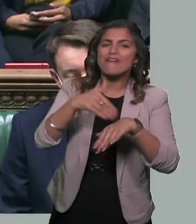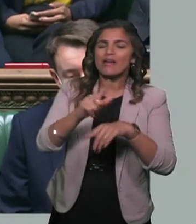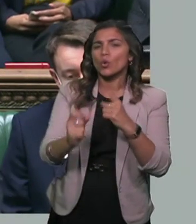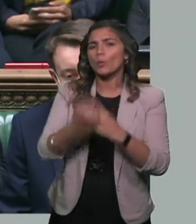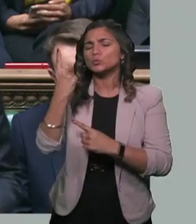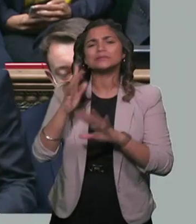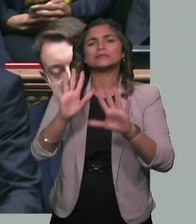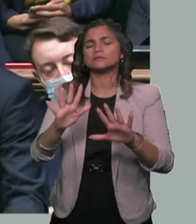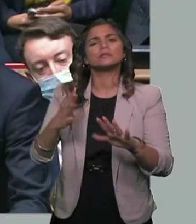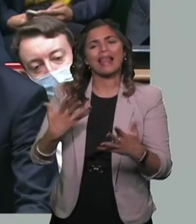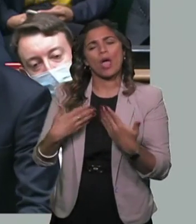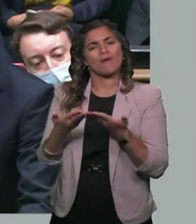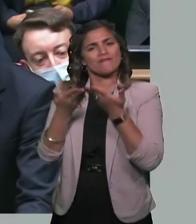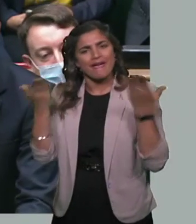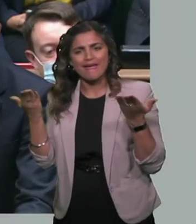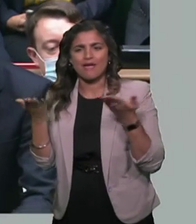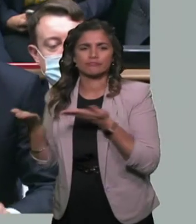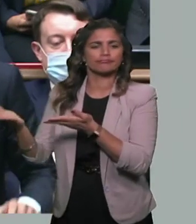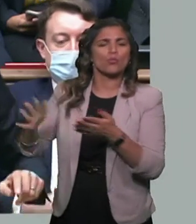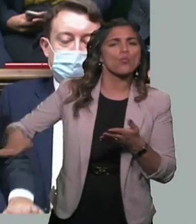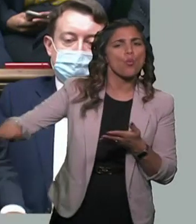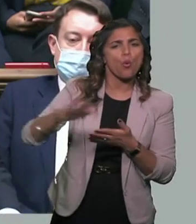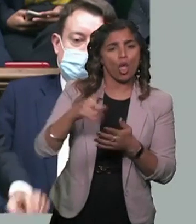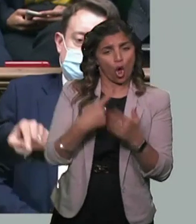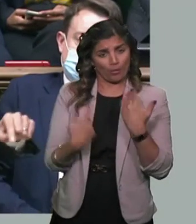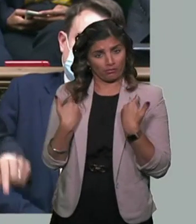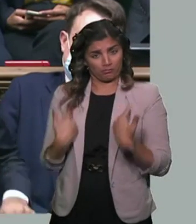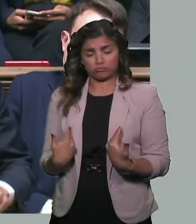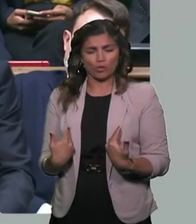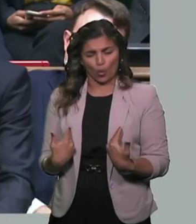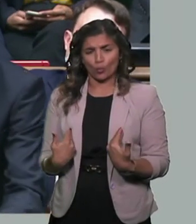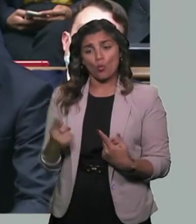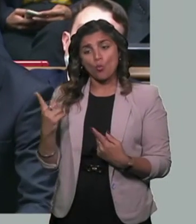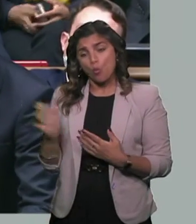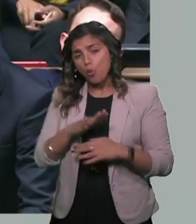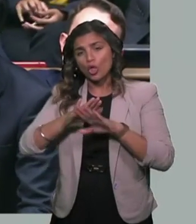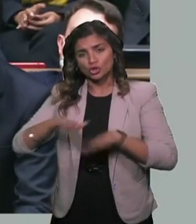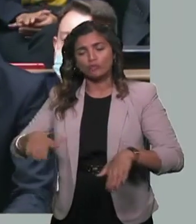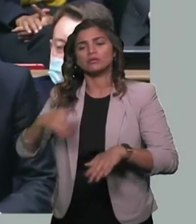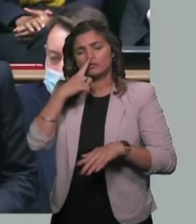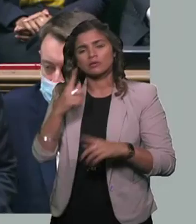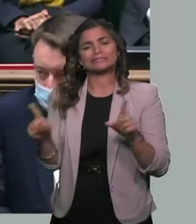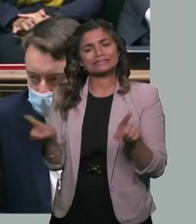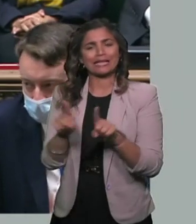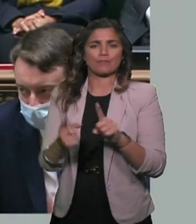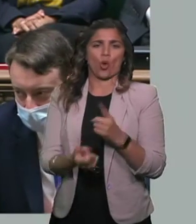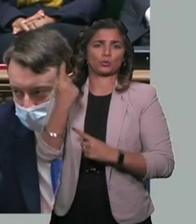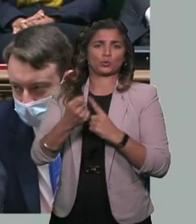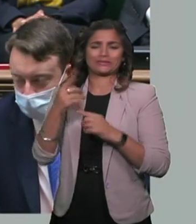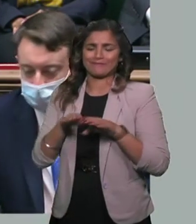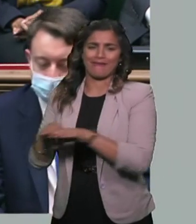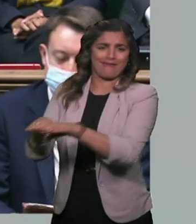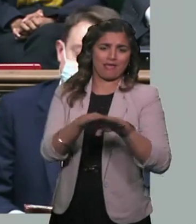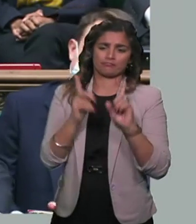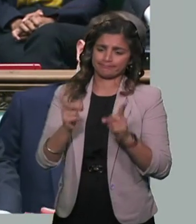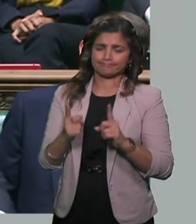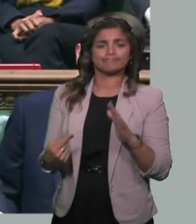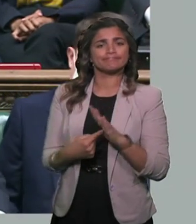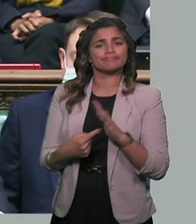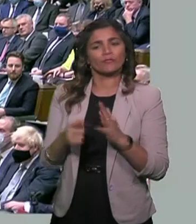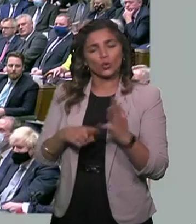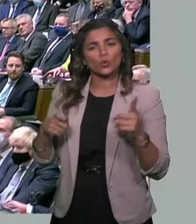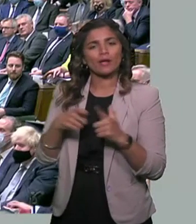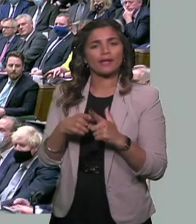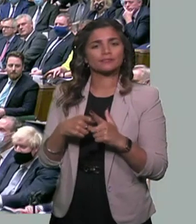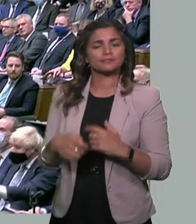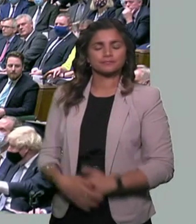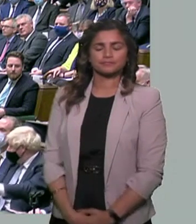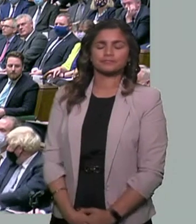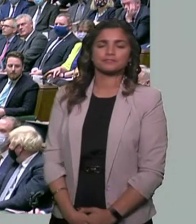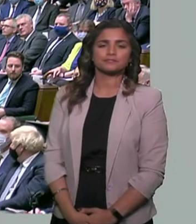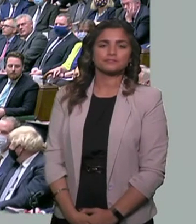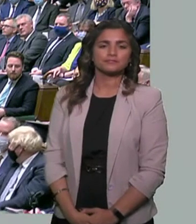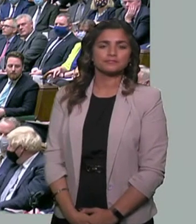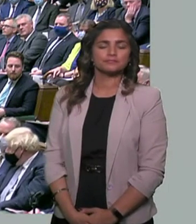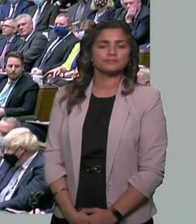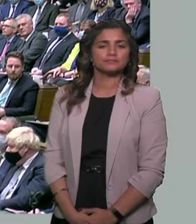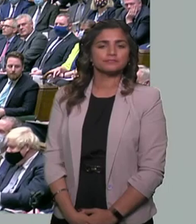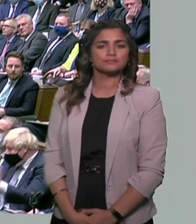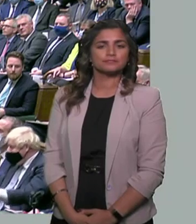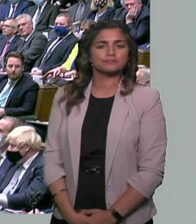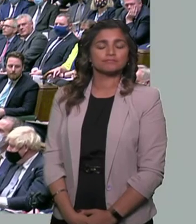should not be available only to a wealthy few but be the birthright of every child in an independent and prosperous United Kingdom.